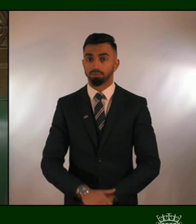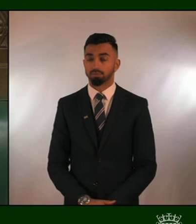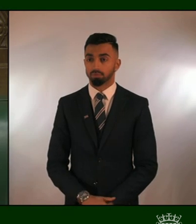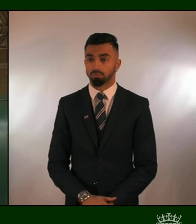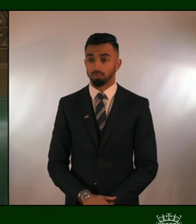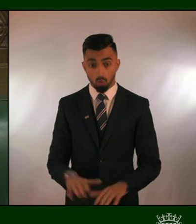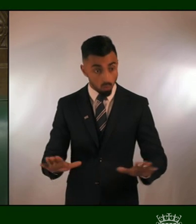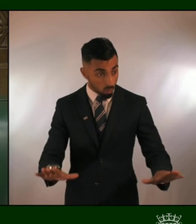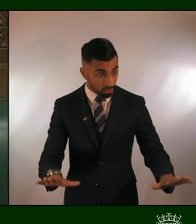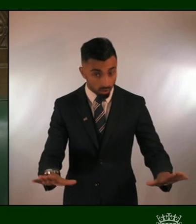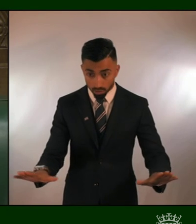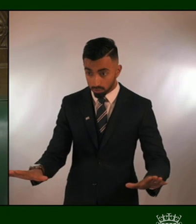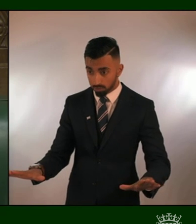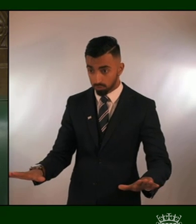No points of order.